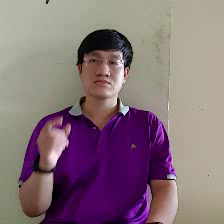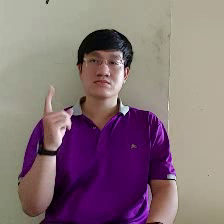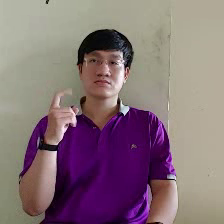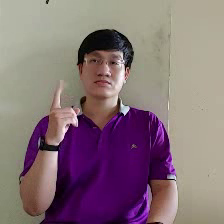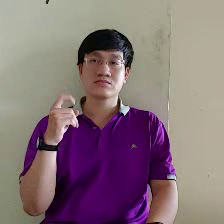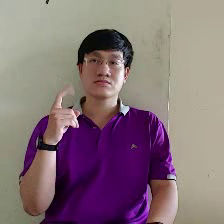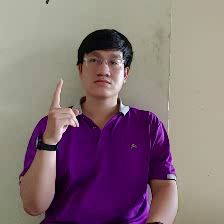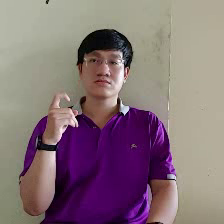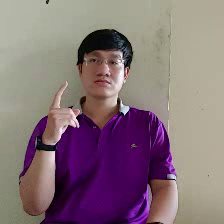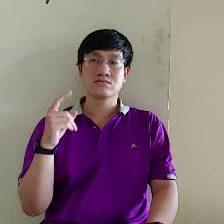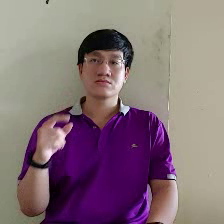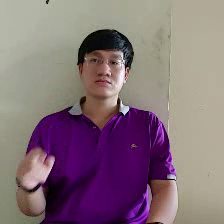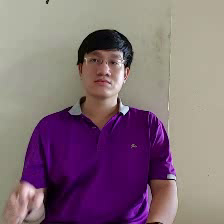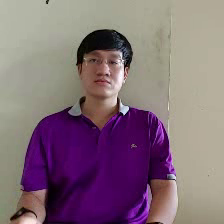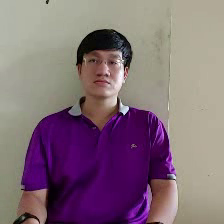Đâu